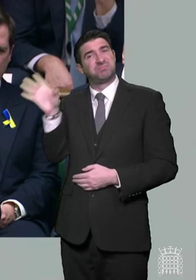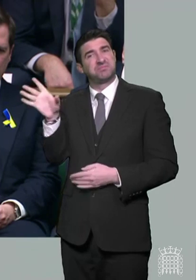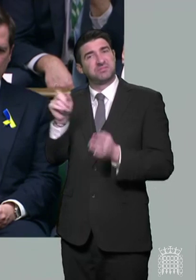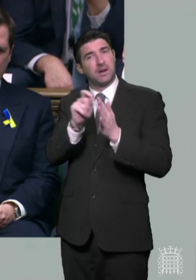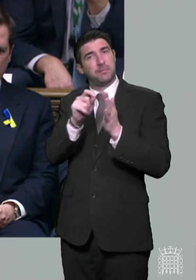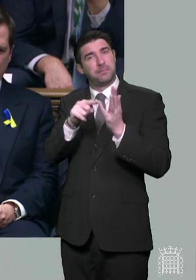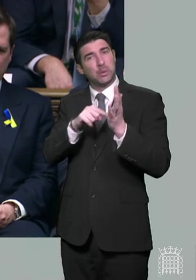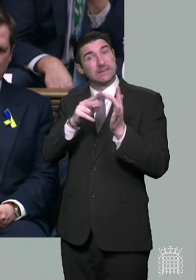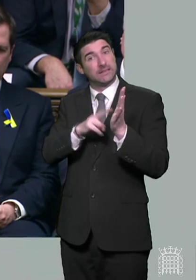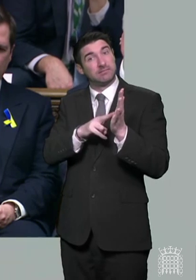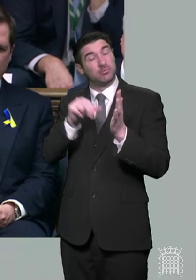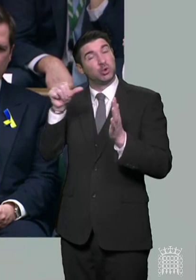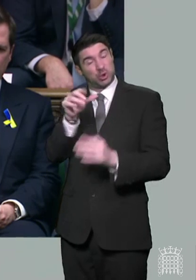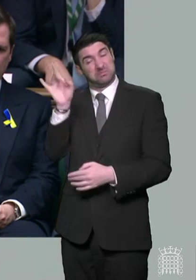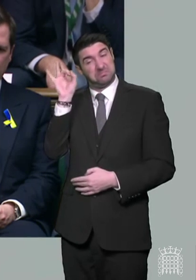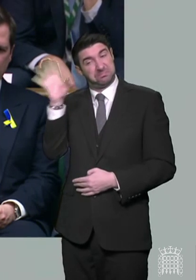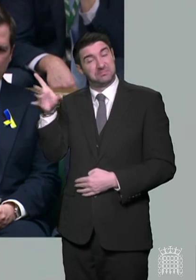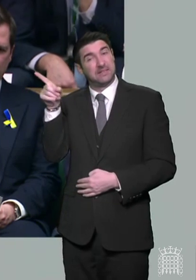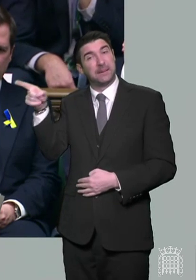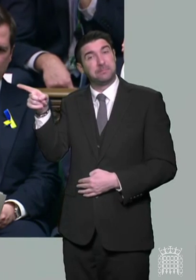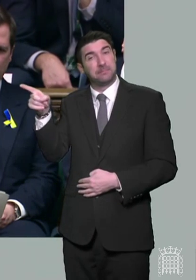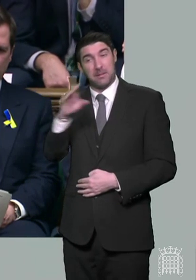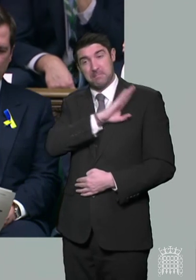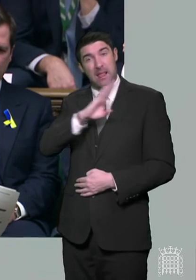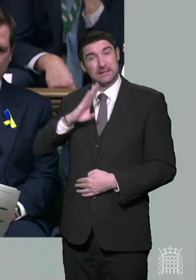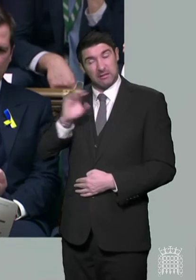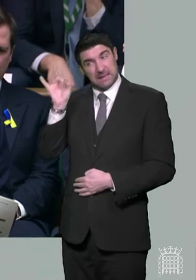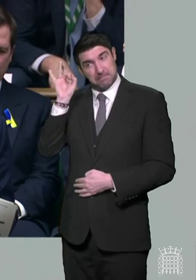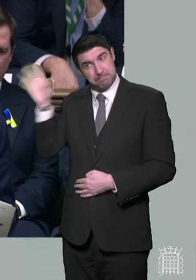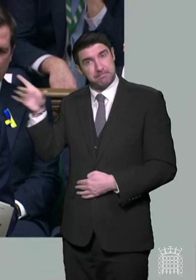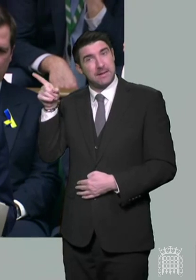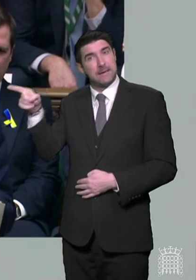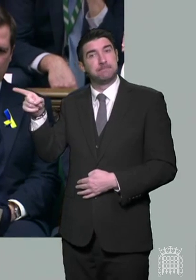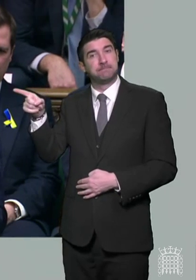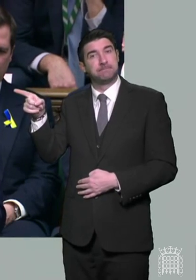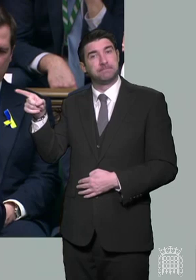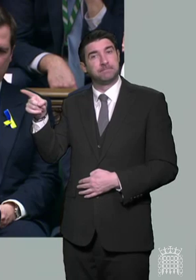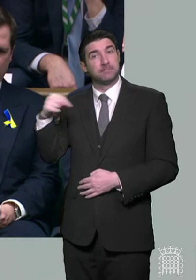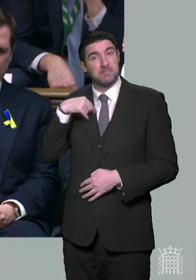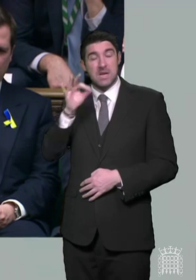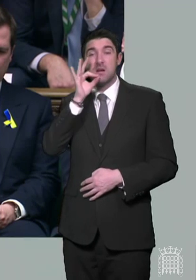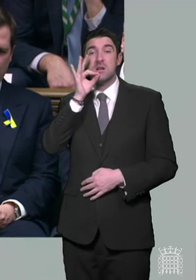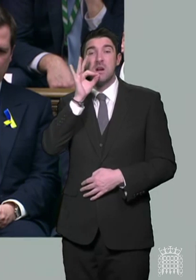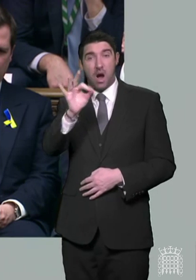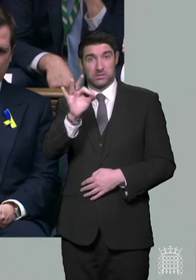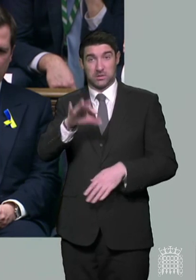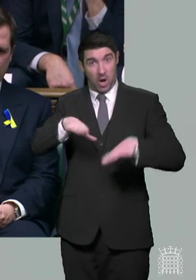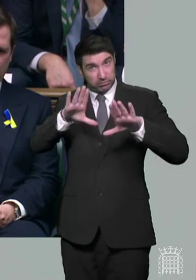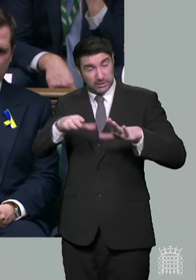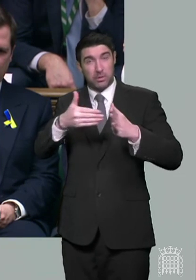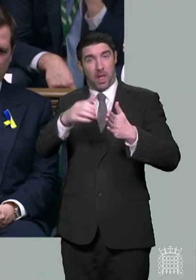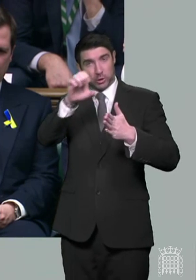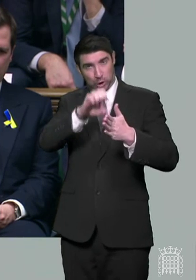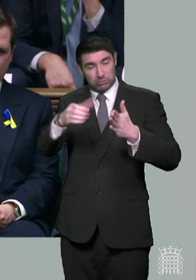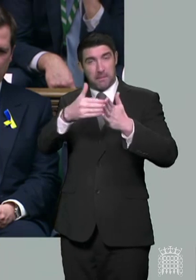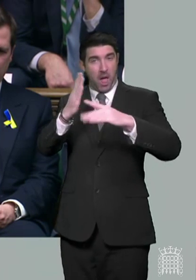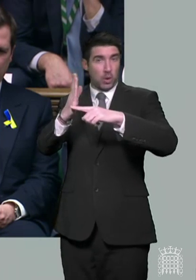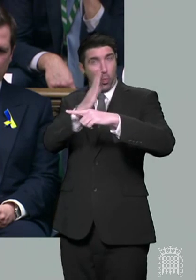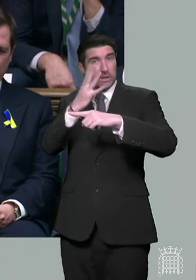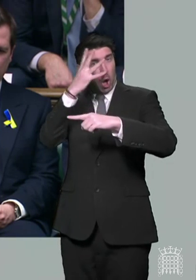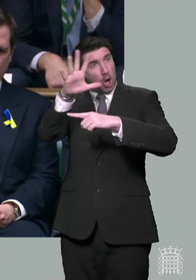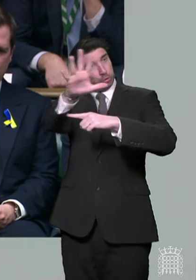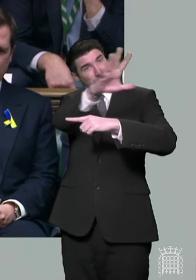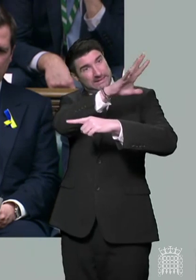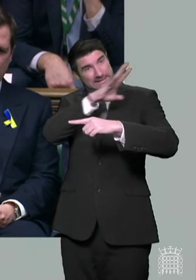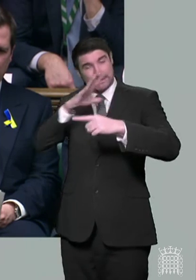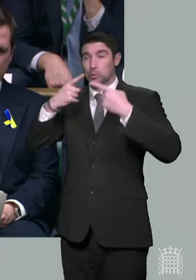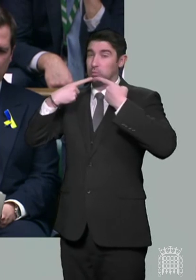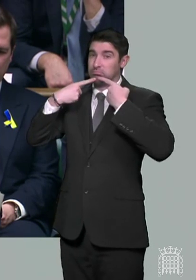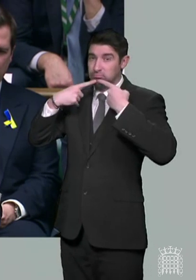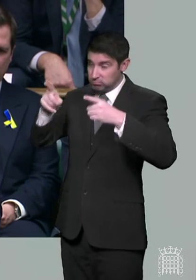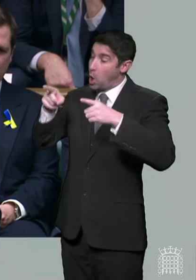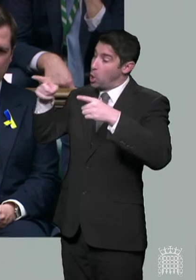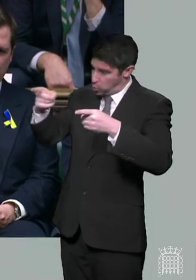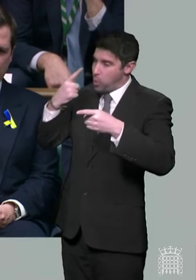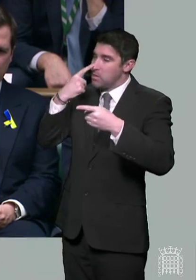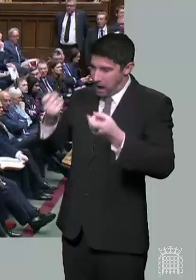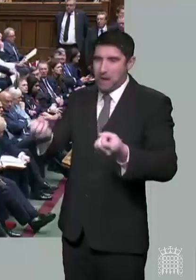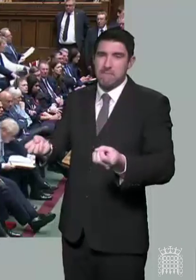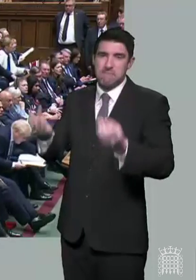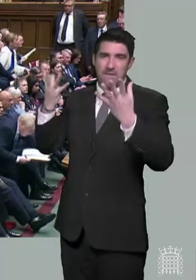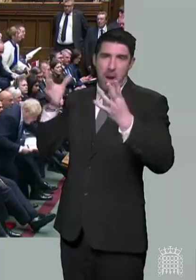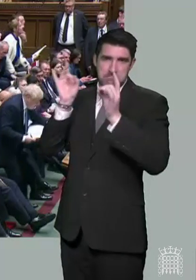Will my right honourable Friend and other world leaders tell them to make the right choice and to make it soon, because in this conflict, time is life?